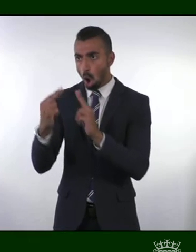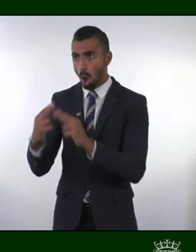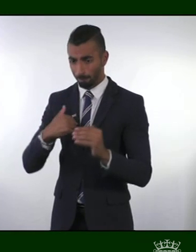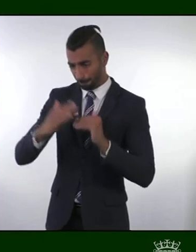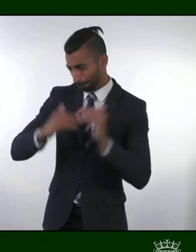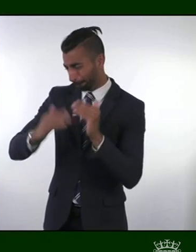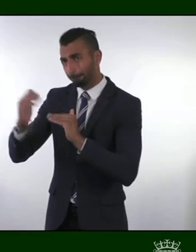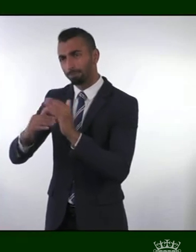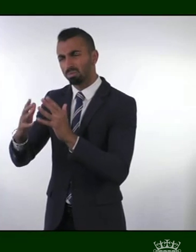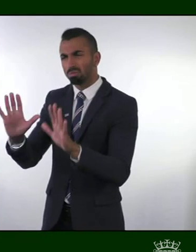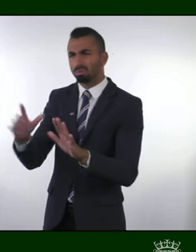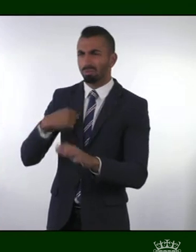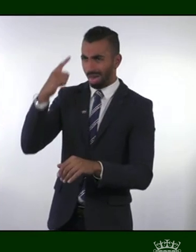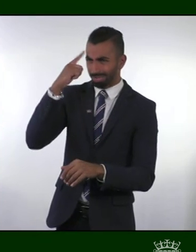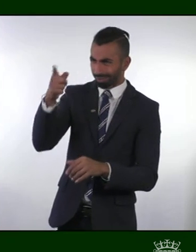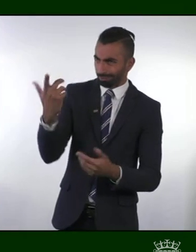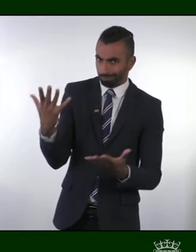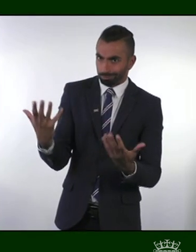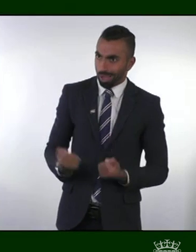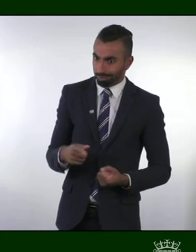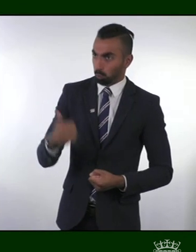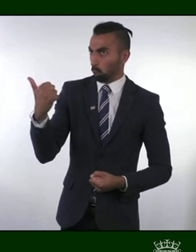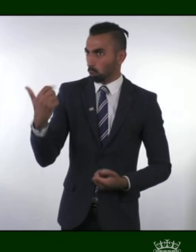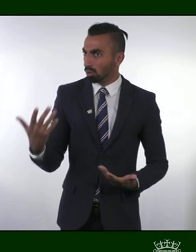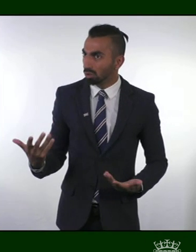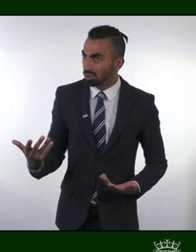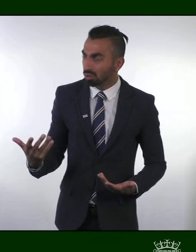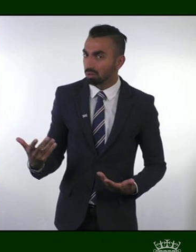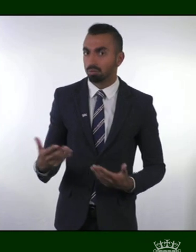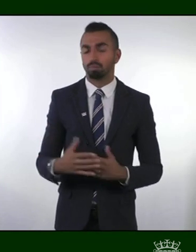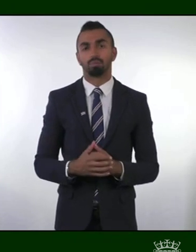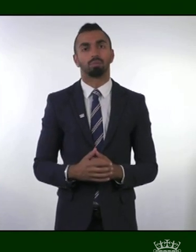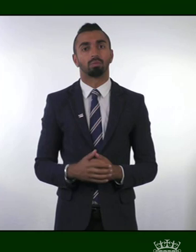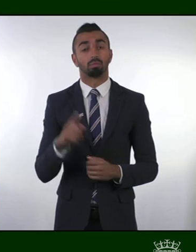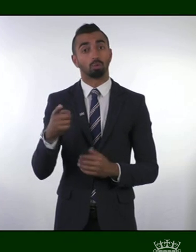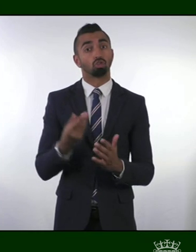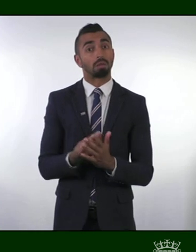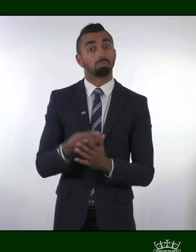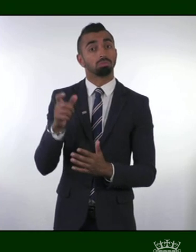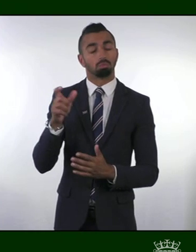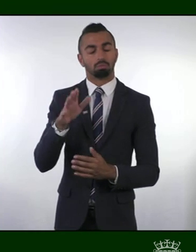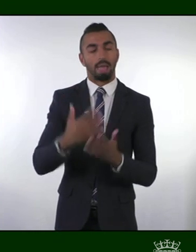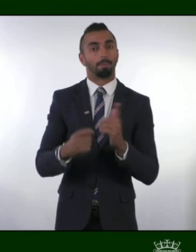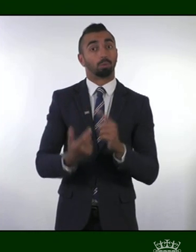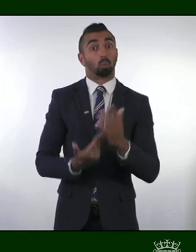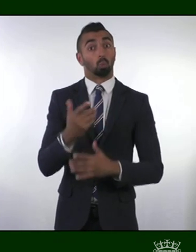Representing a coastal constituency, may I warmly welcome the hospitality industry measures, which are very practical?